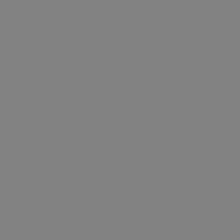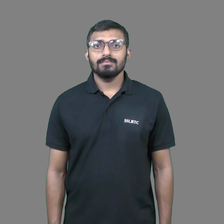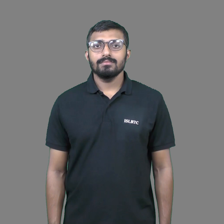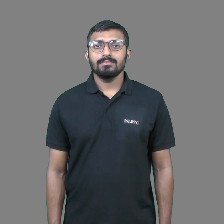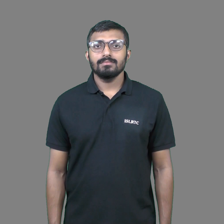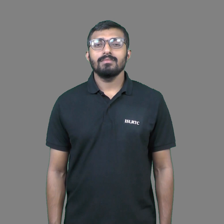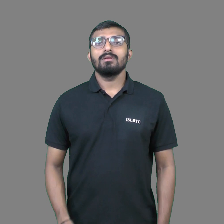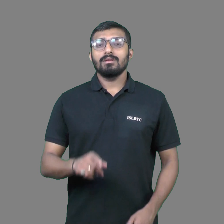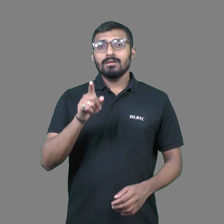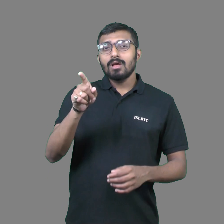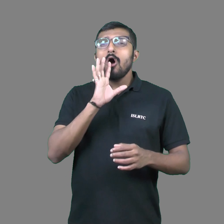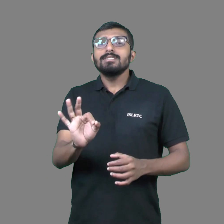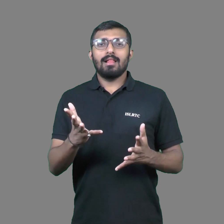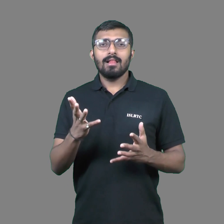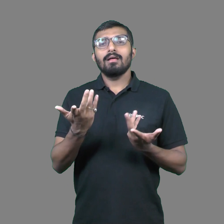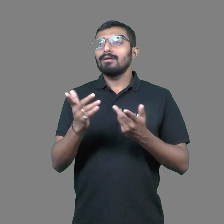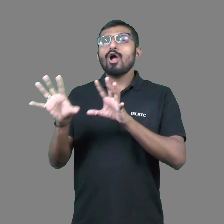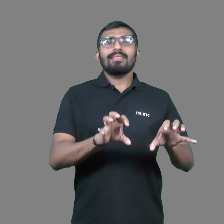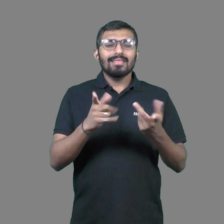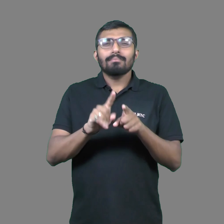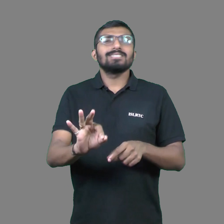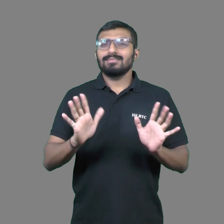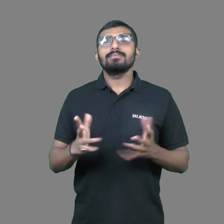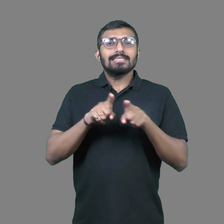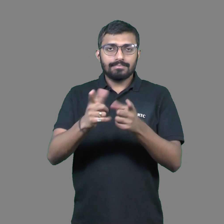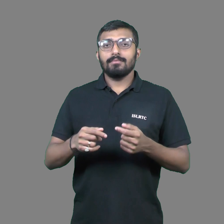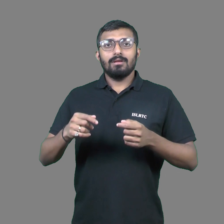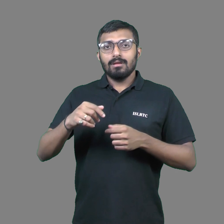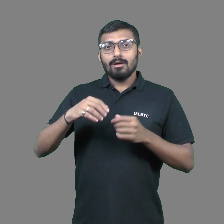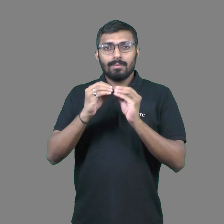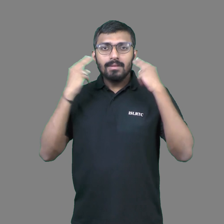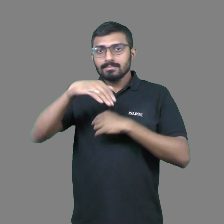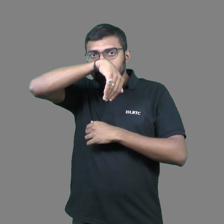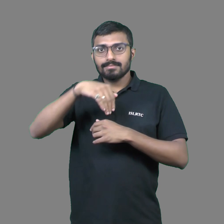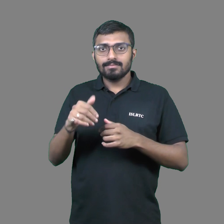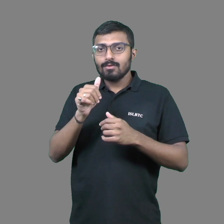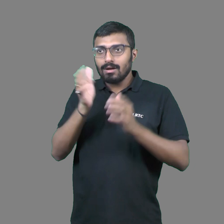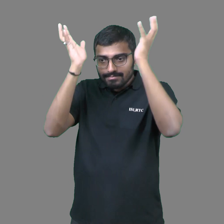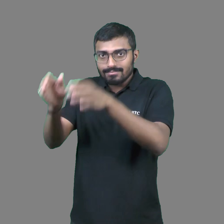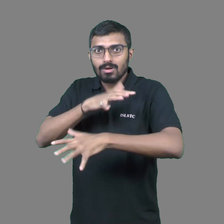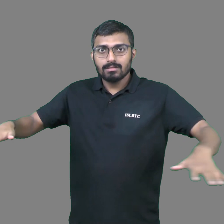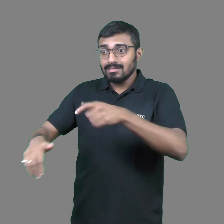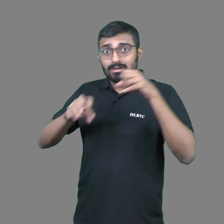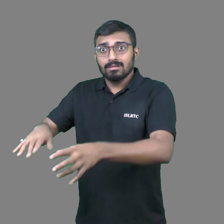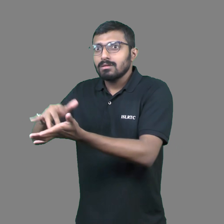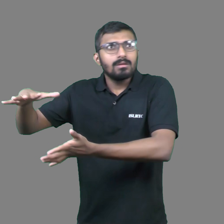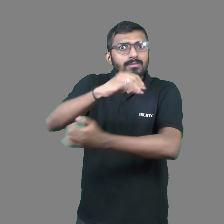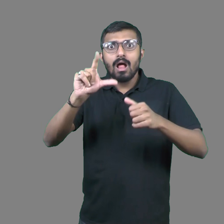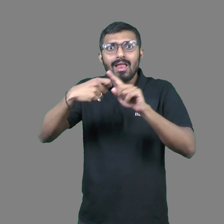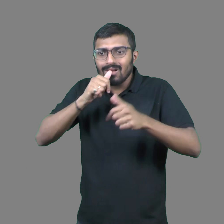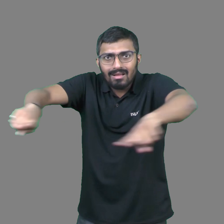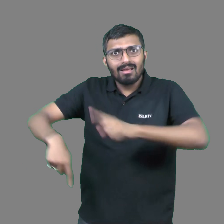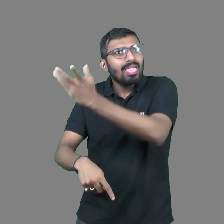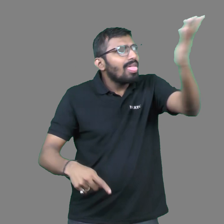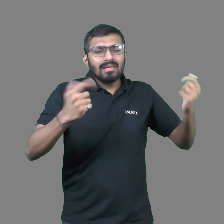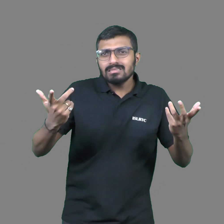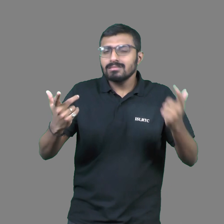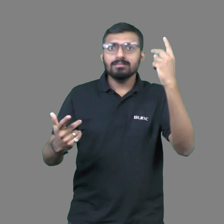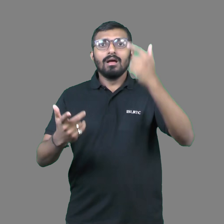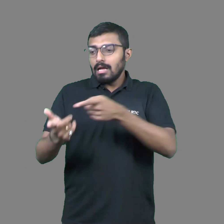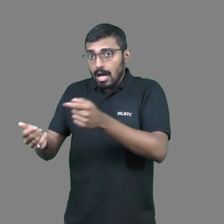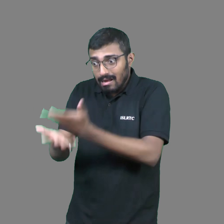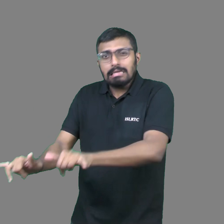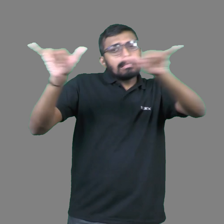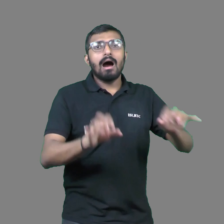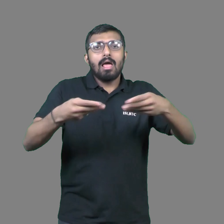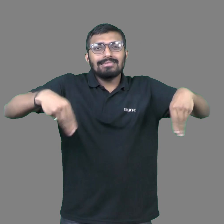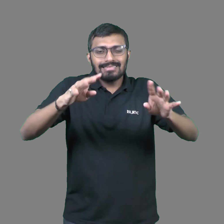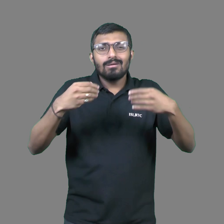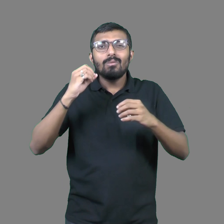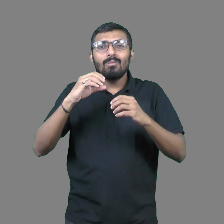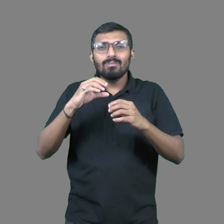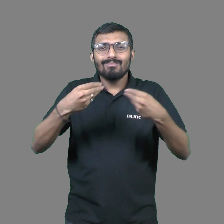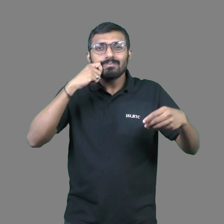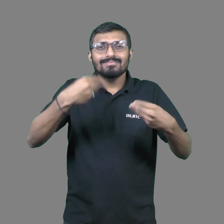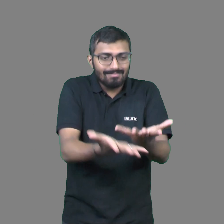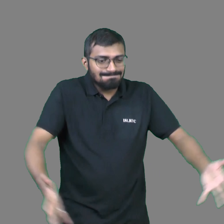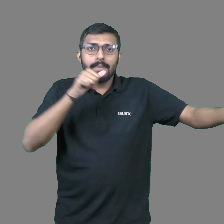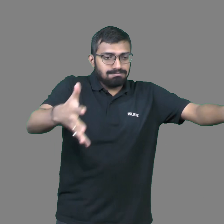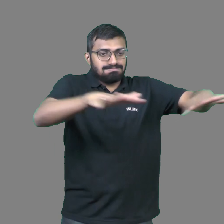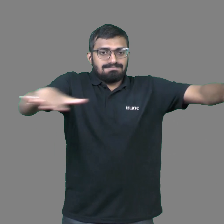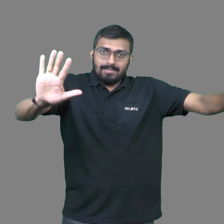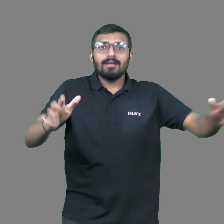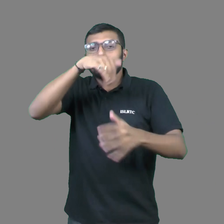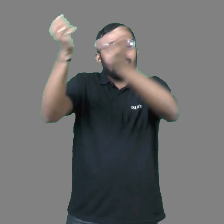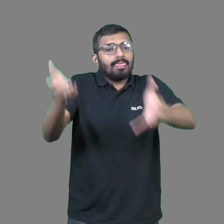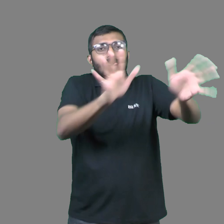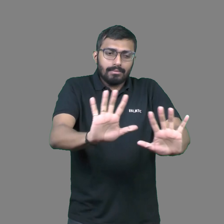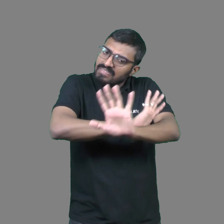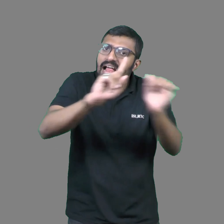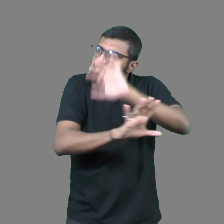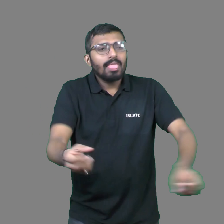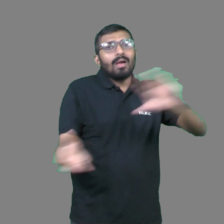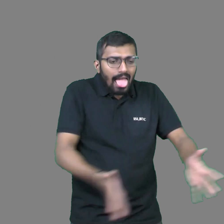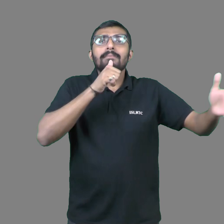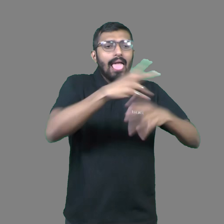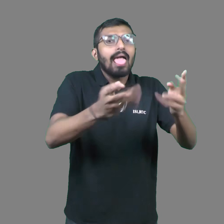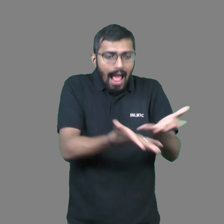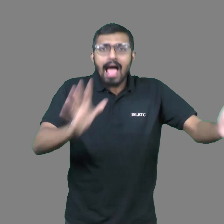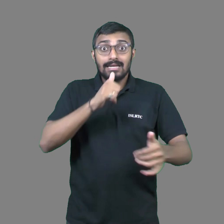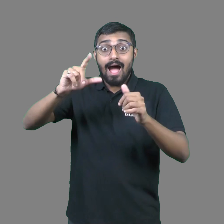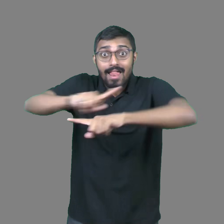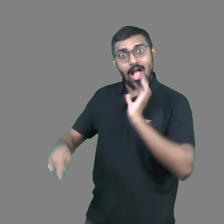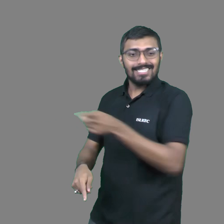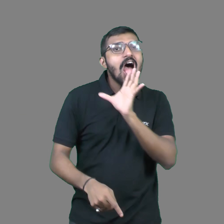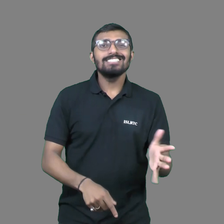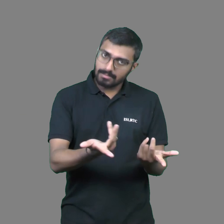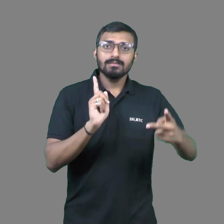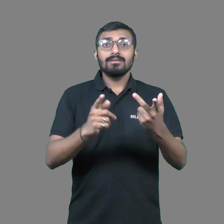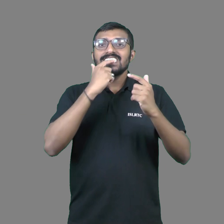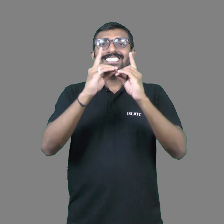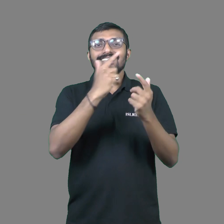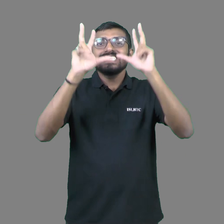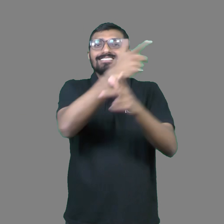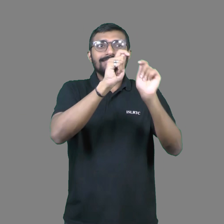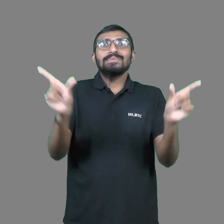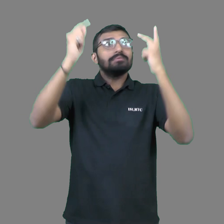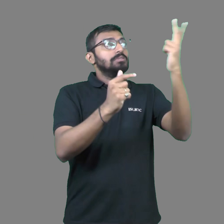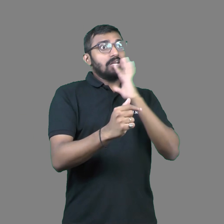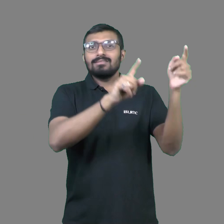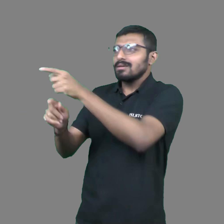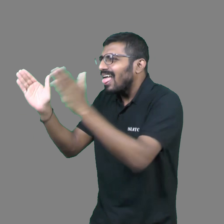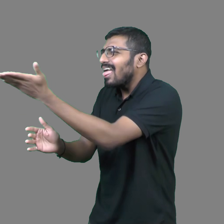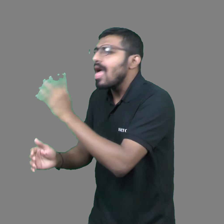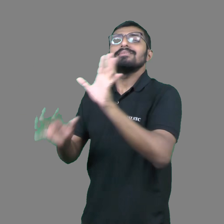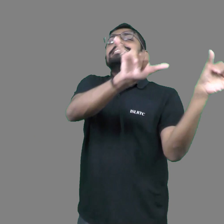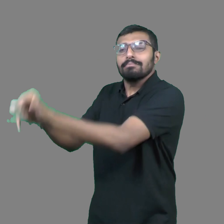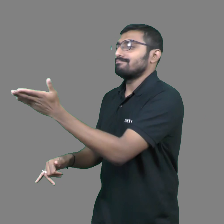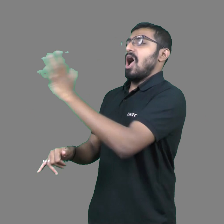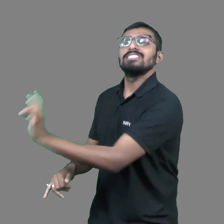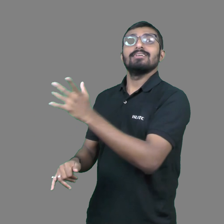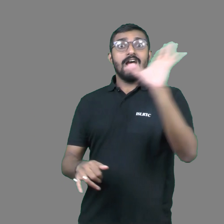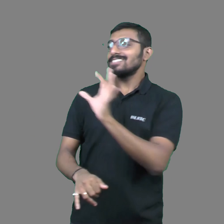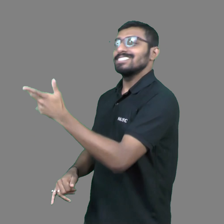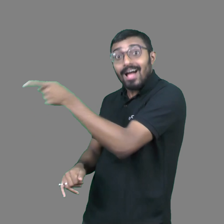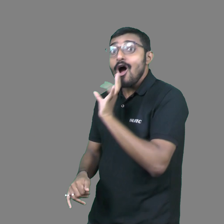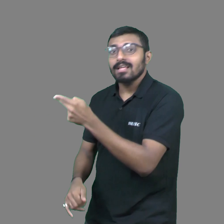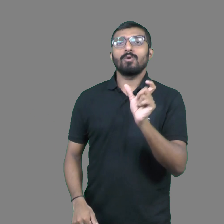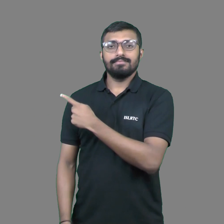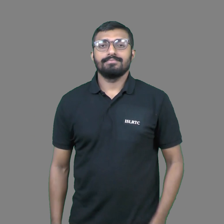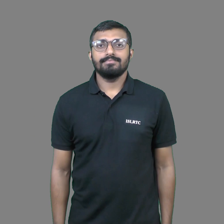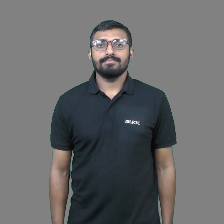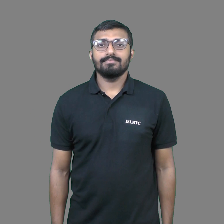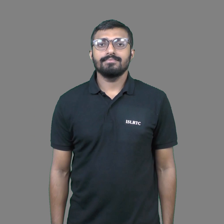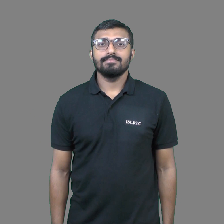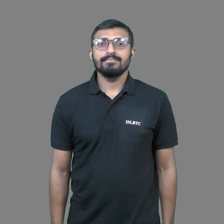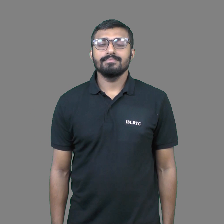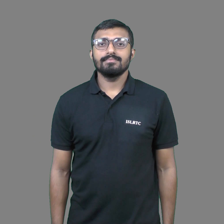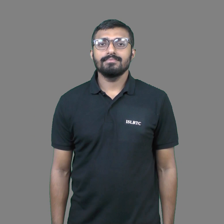Artificial Fake Imitation